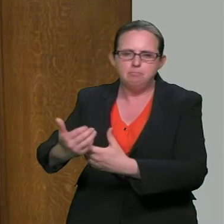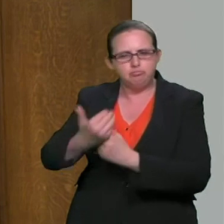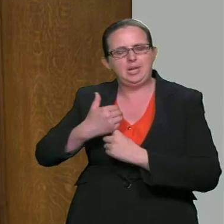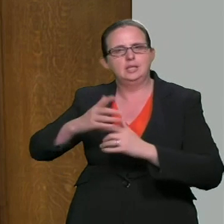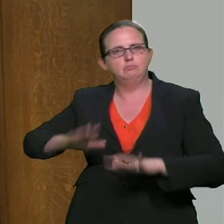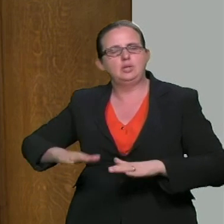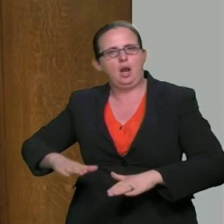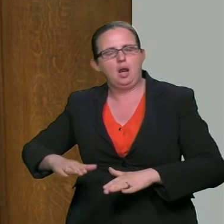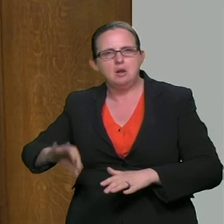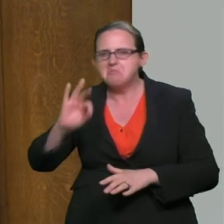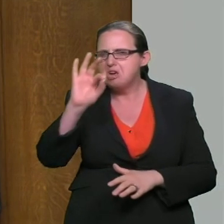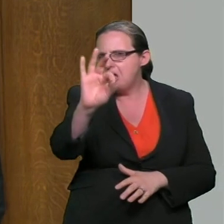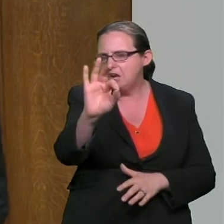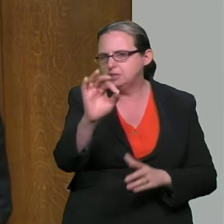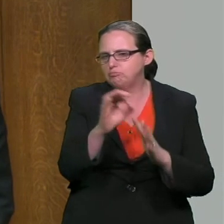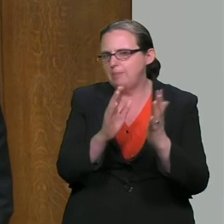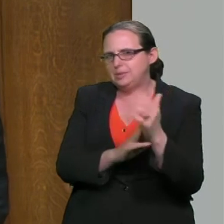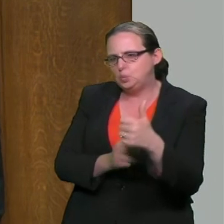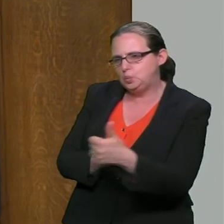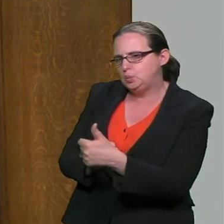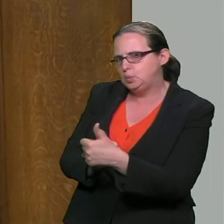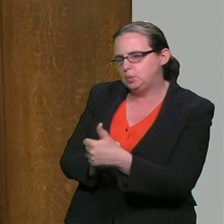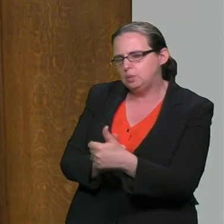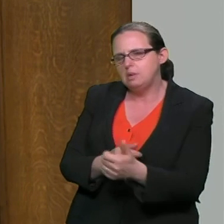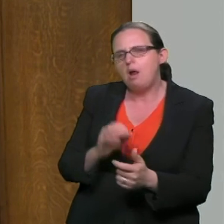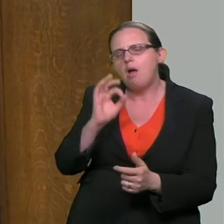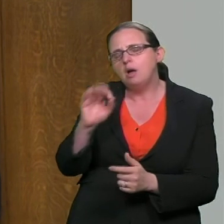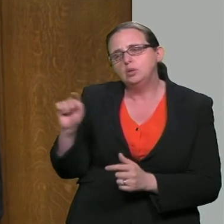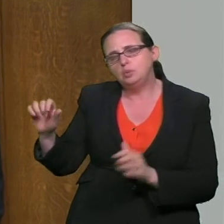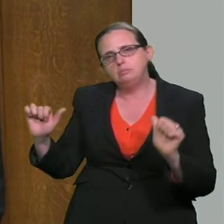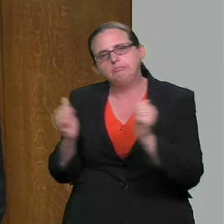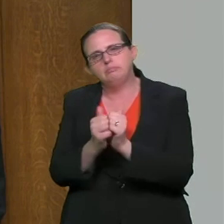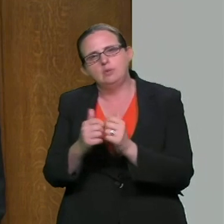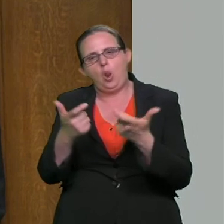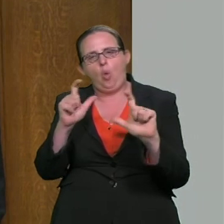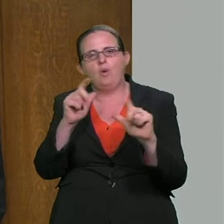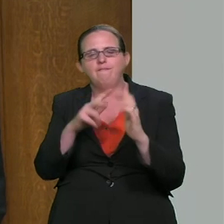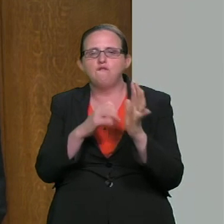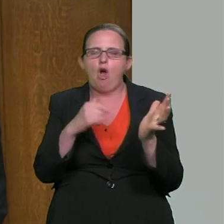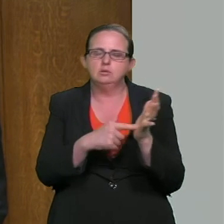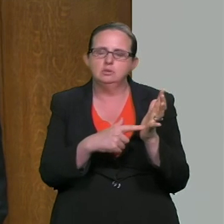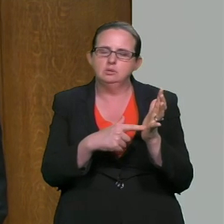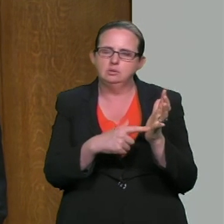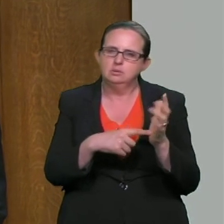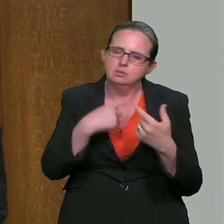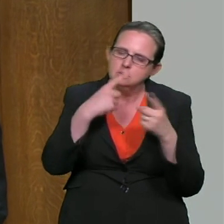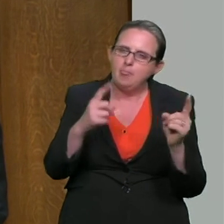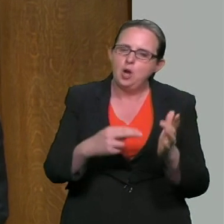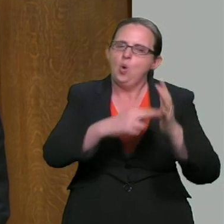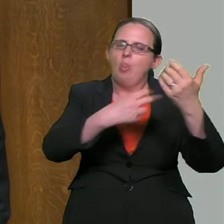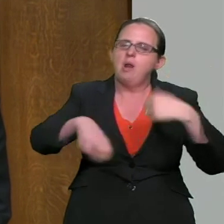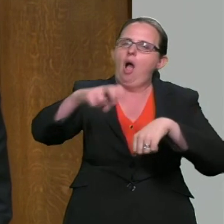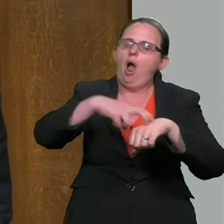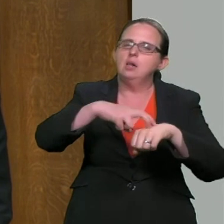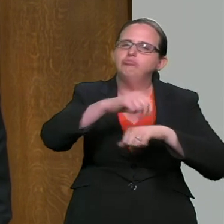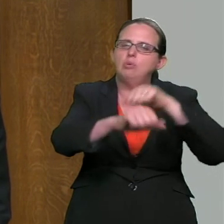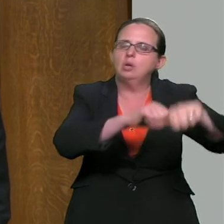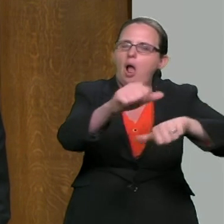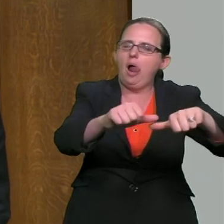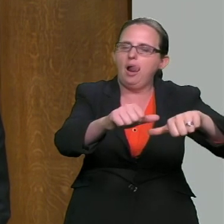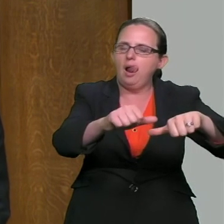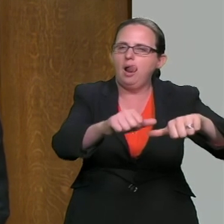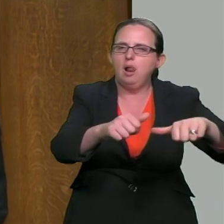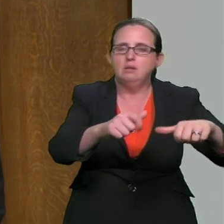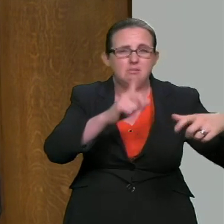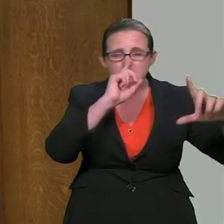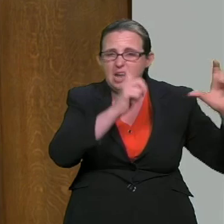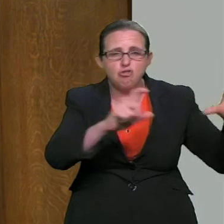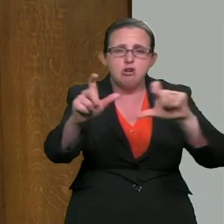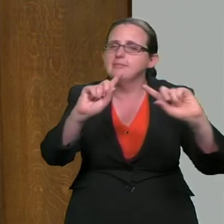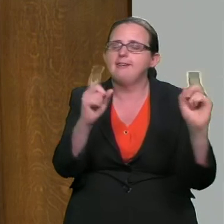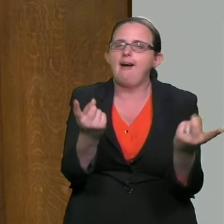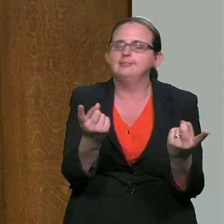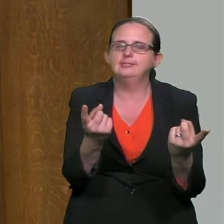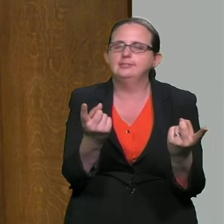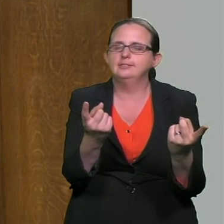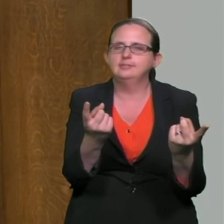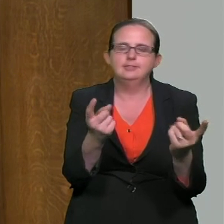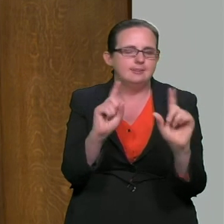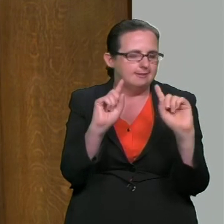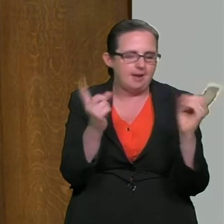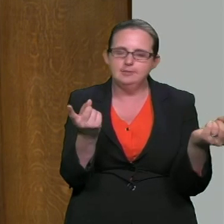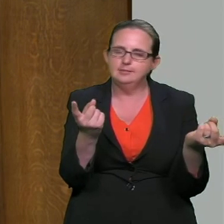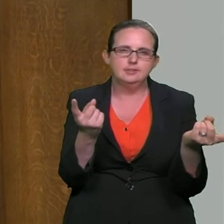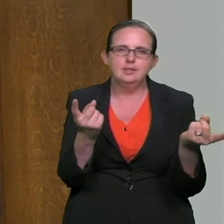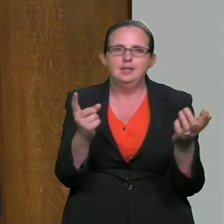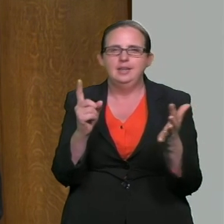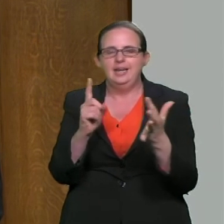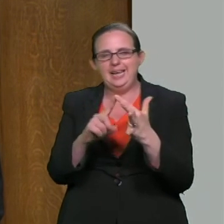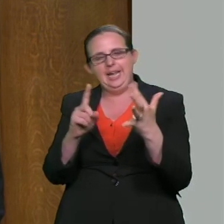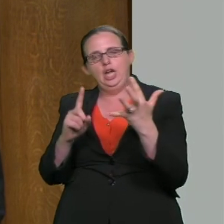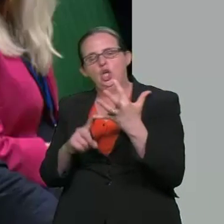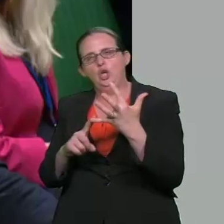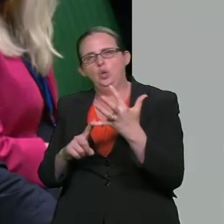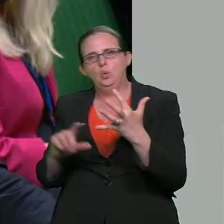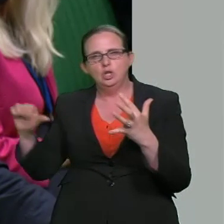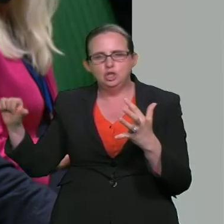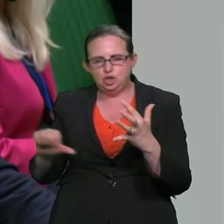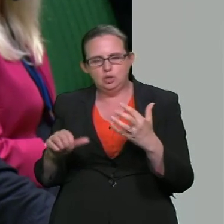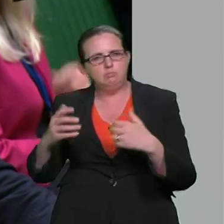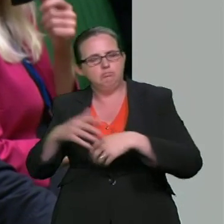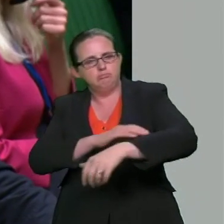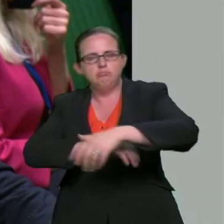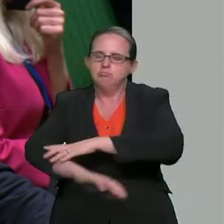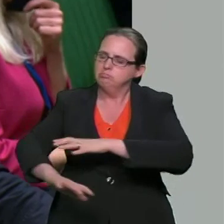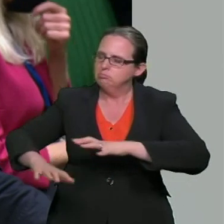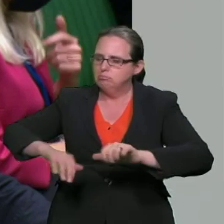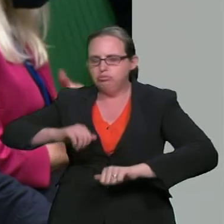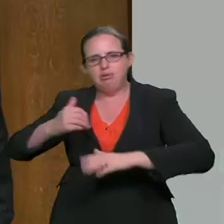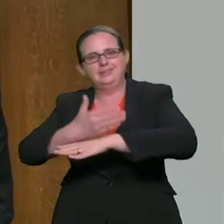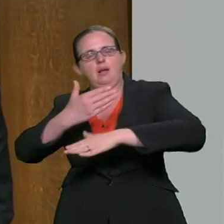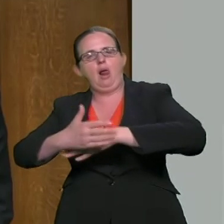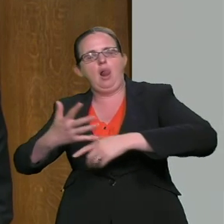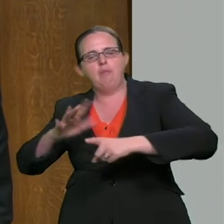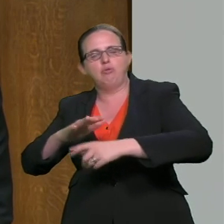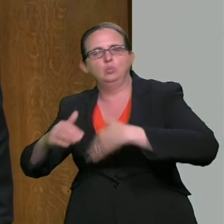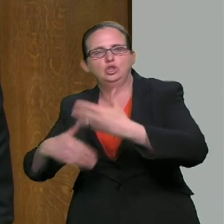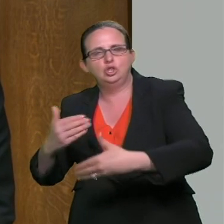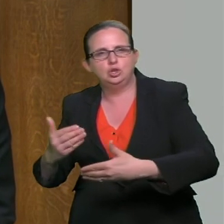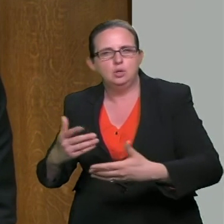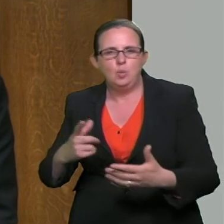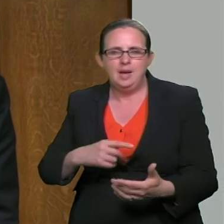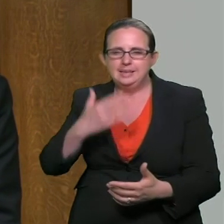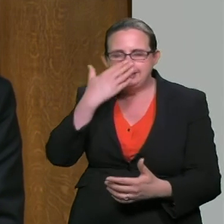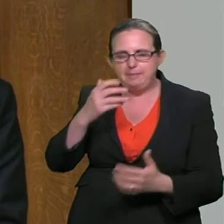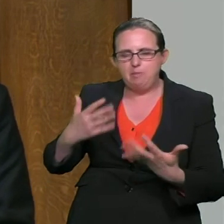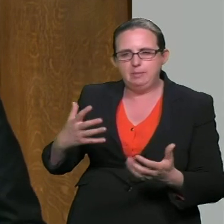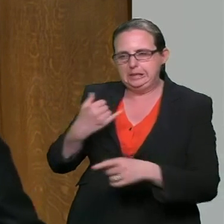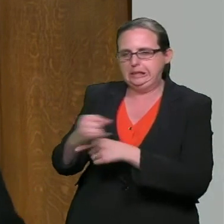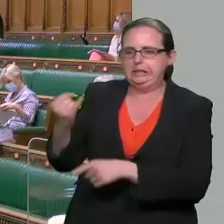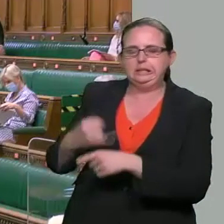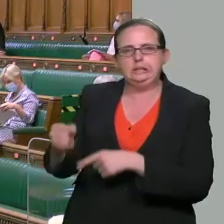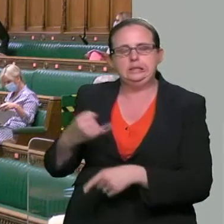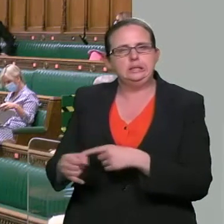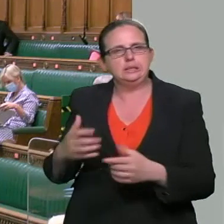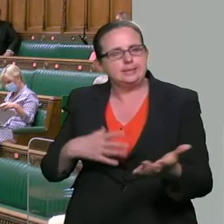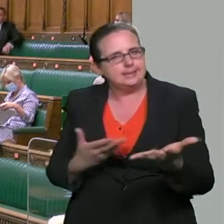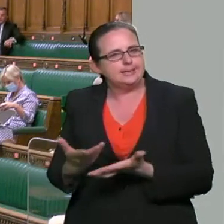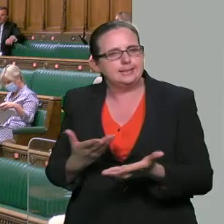Does he further agree with Lord Frost’s assessment that the Northern Ireland protocol, as currently applied, is unsustainable and that matters would be considerably easier if the European Union were to adopt a more pragmatic approach rather than the purist approach it is adopting at the moment?